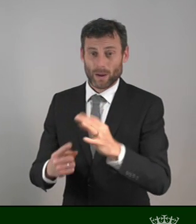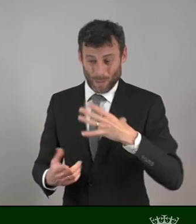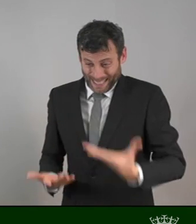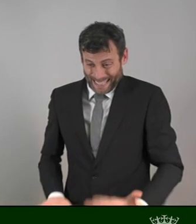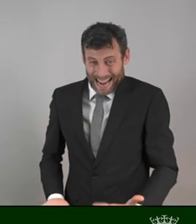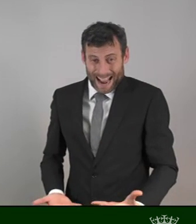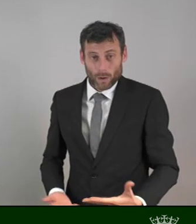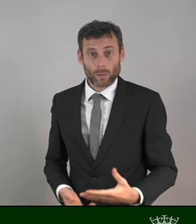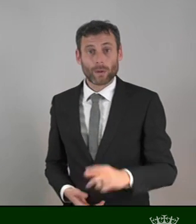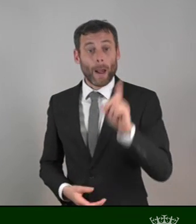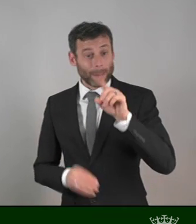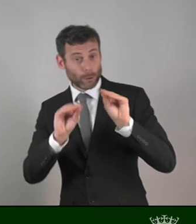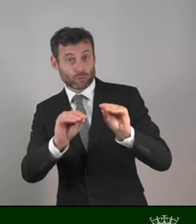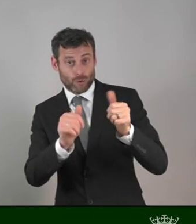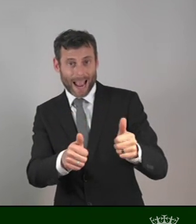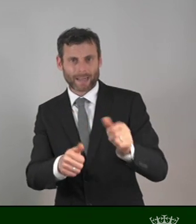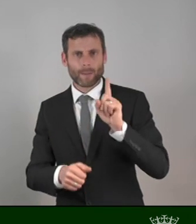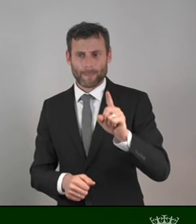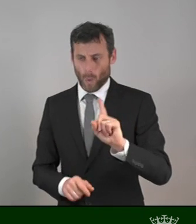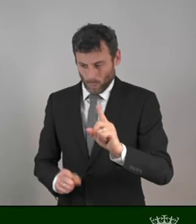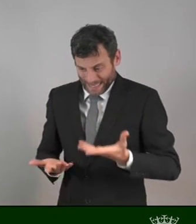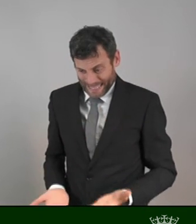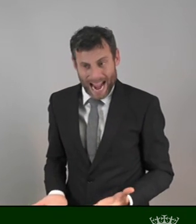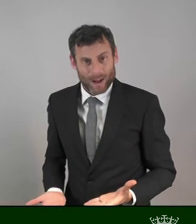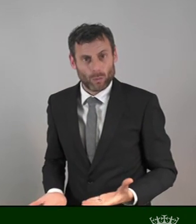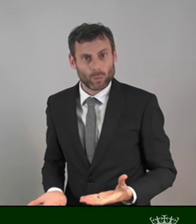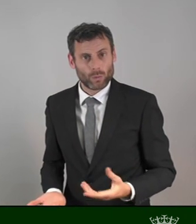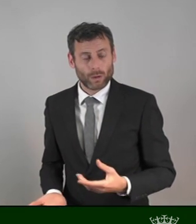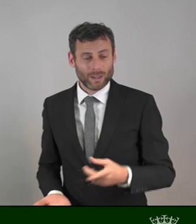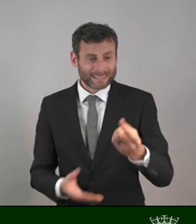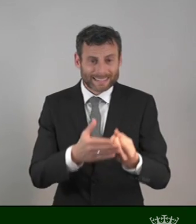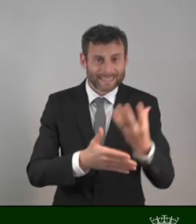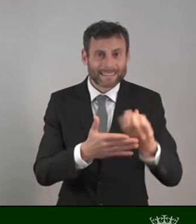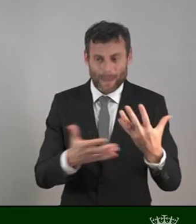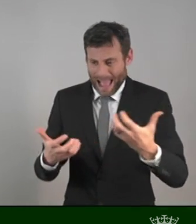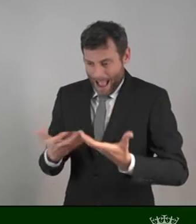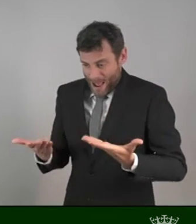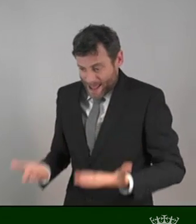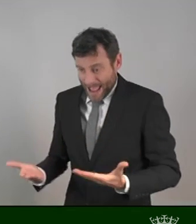People in training is all very well, but what is he going to do now to make sure patients can access GPs?